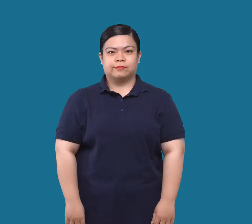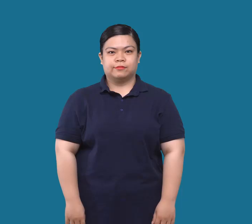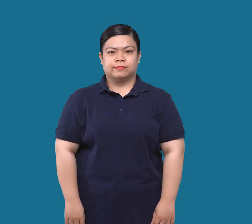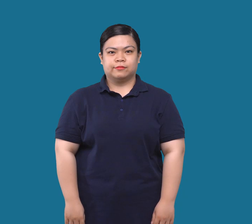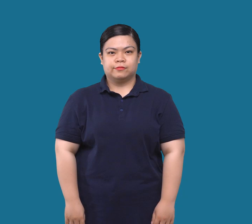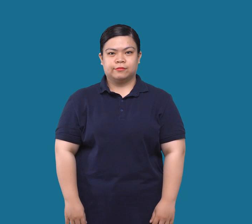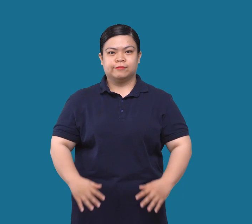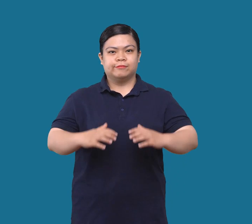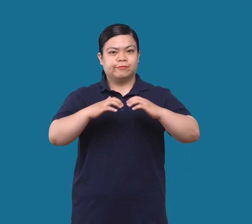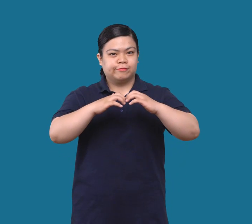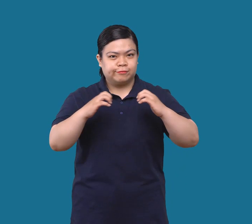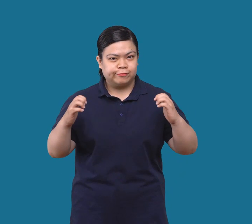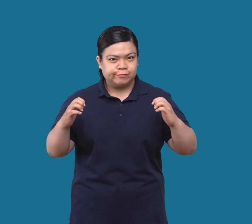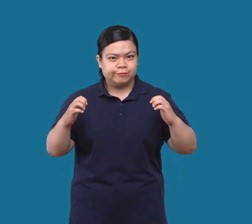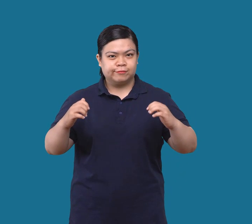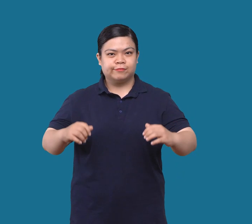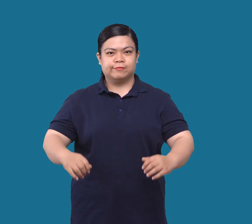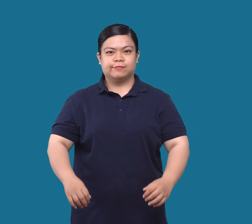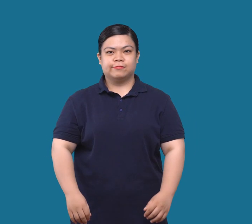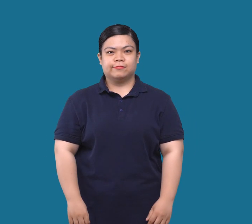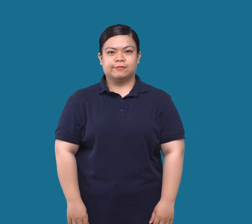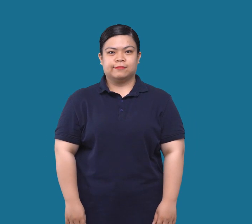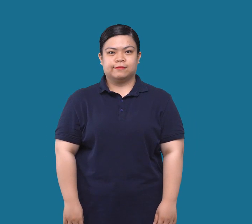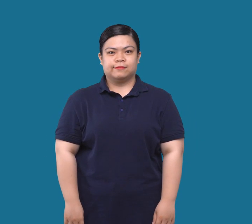quả sầu riêng